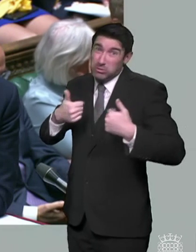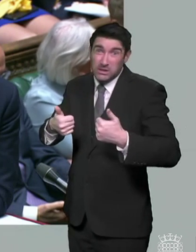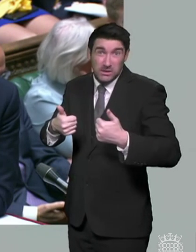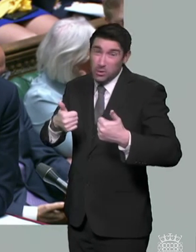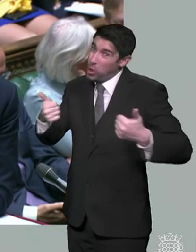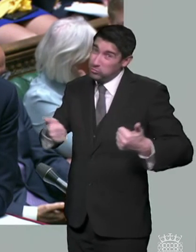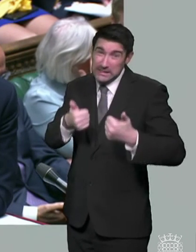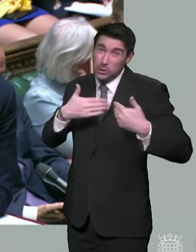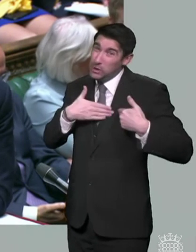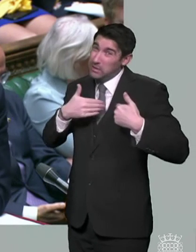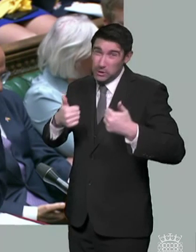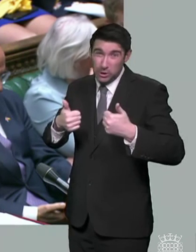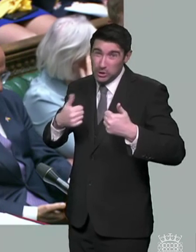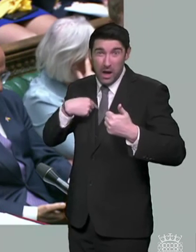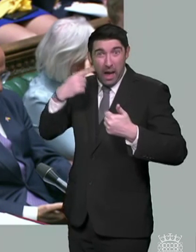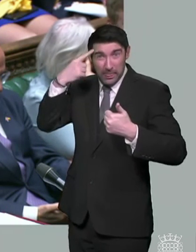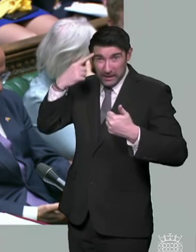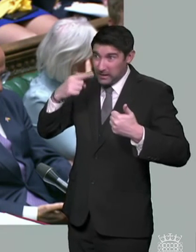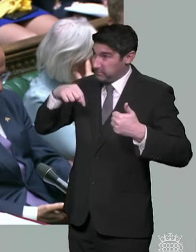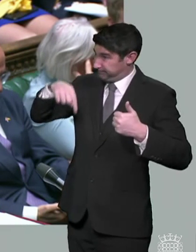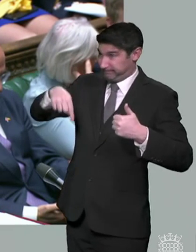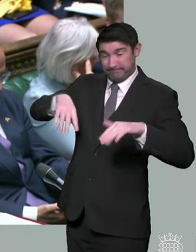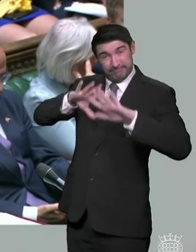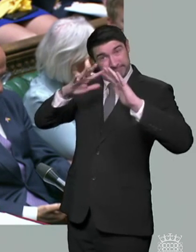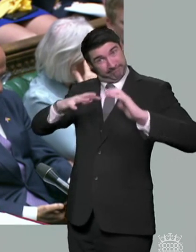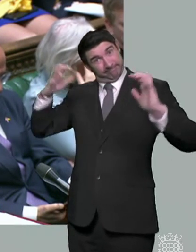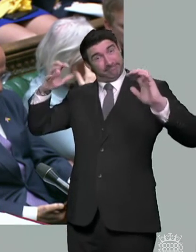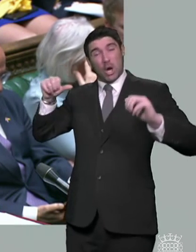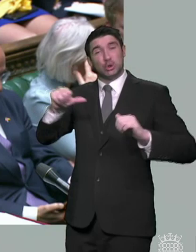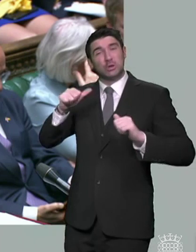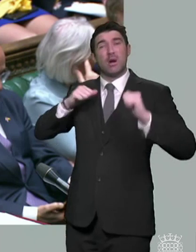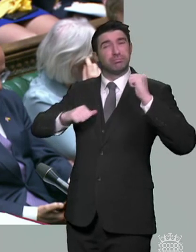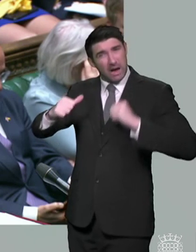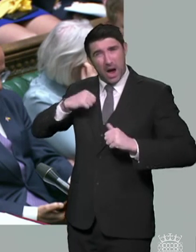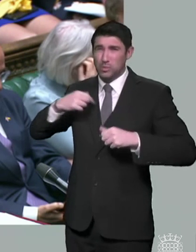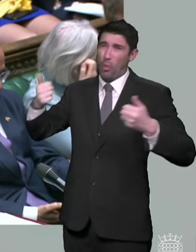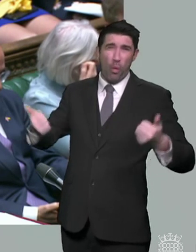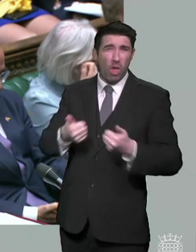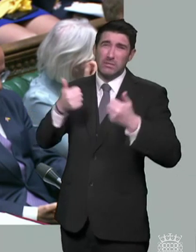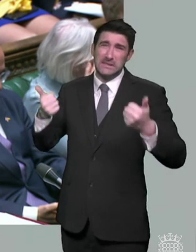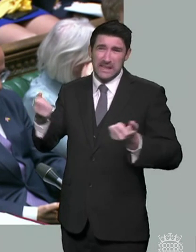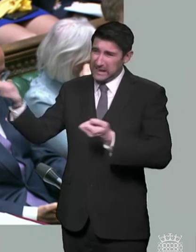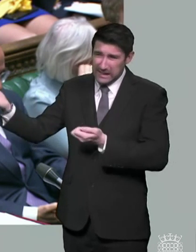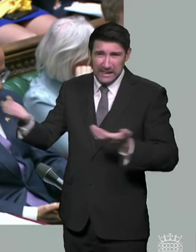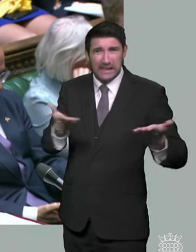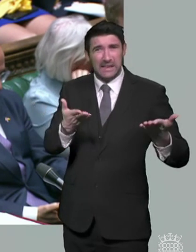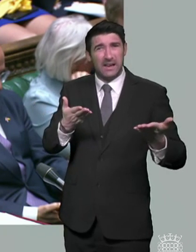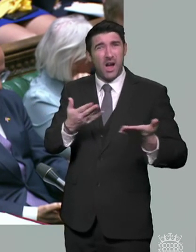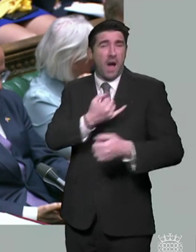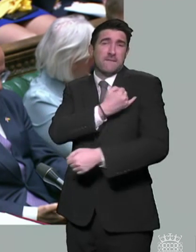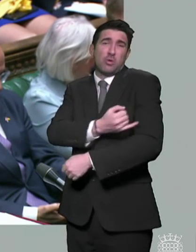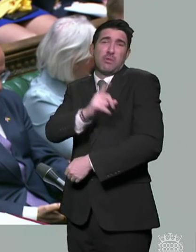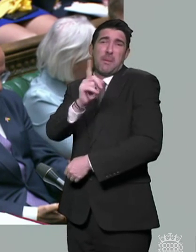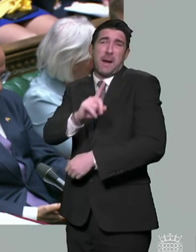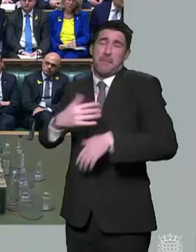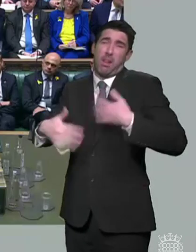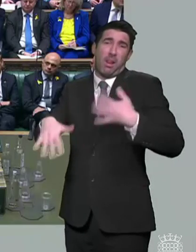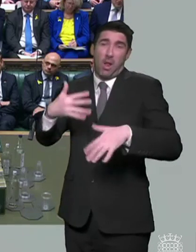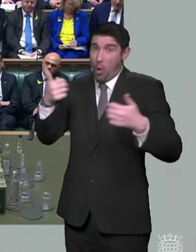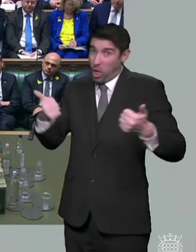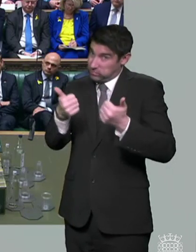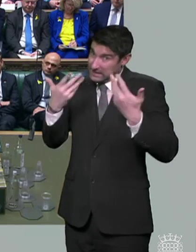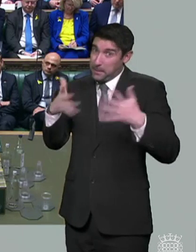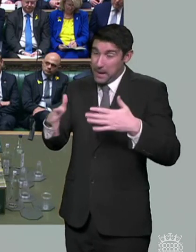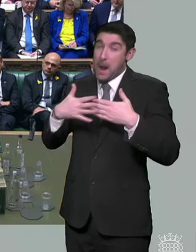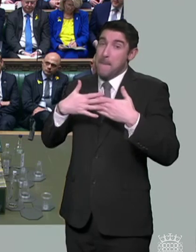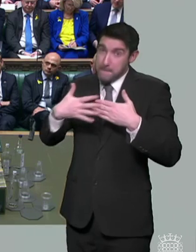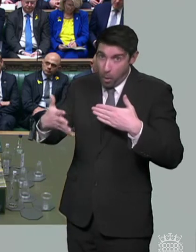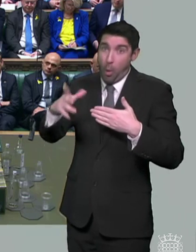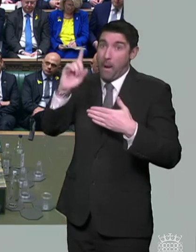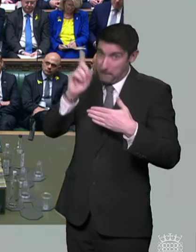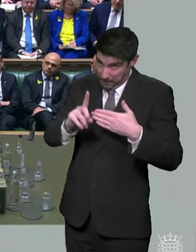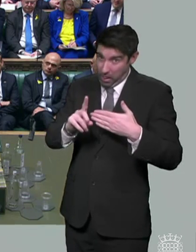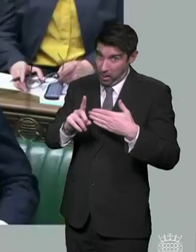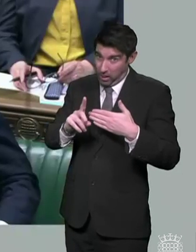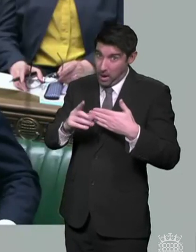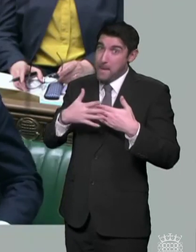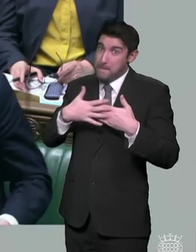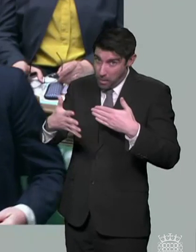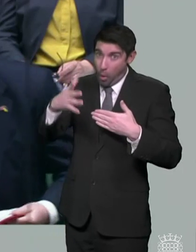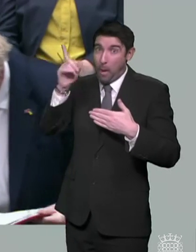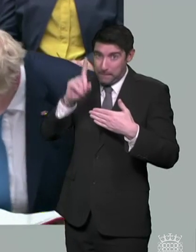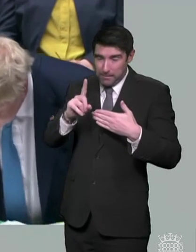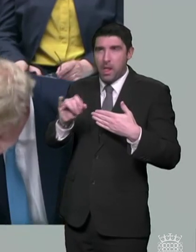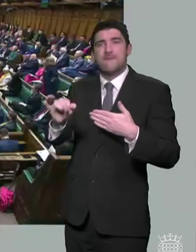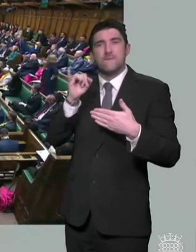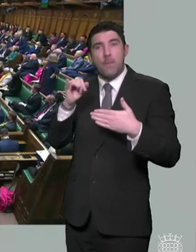The House should be proud, by the way, of what the UK has already done to take vulnerable people; I think we have taken more vulnerable people fleeing theatres of conflict since 2015 than any other country in Europe.